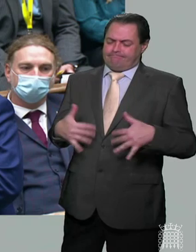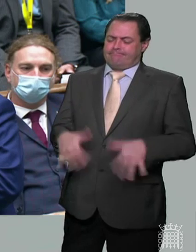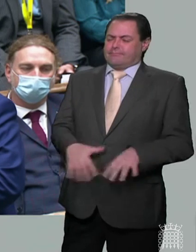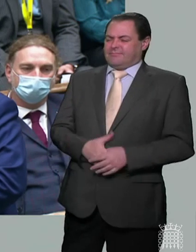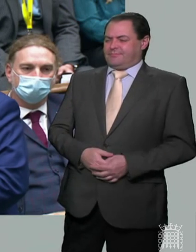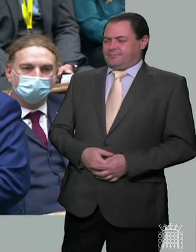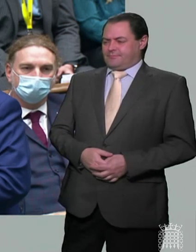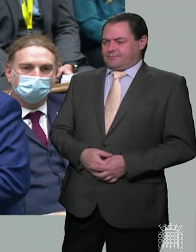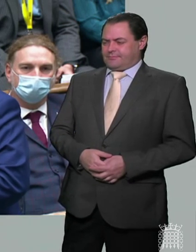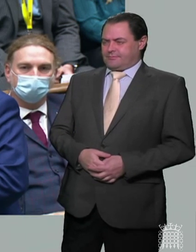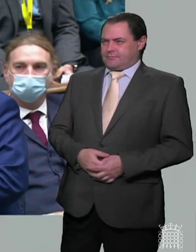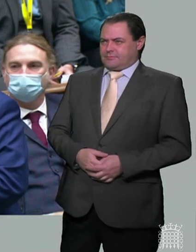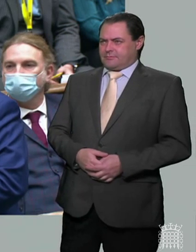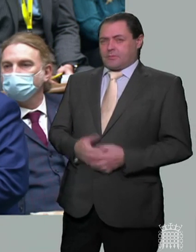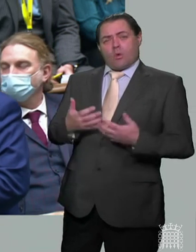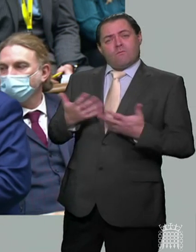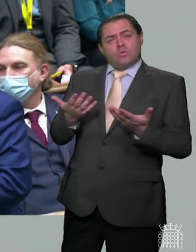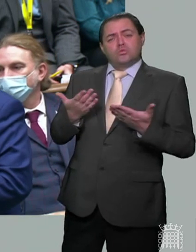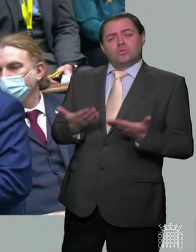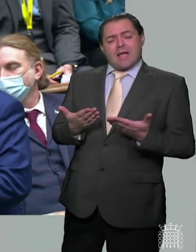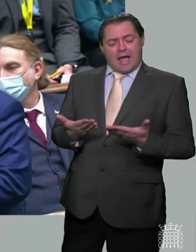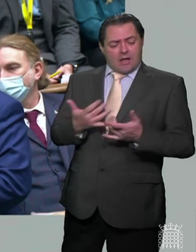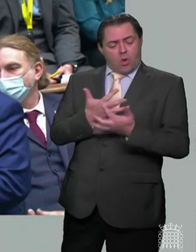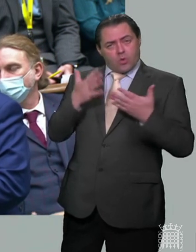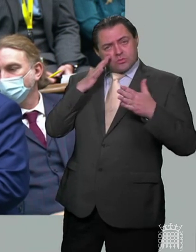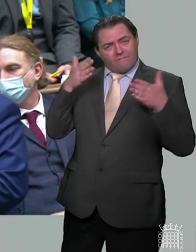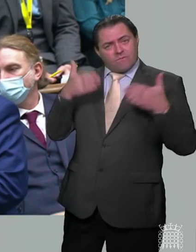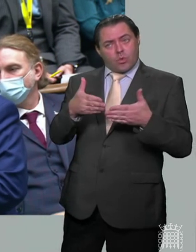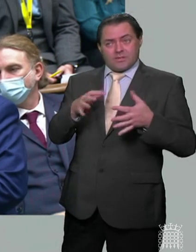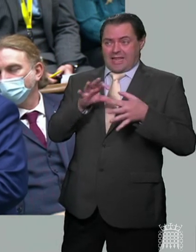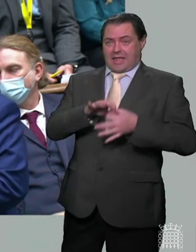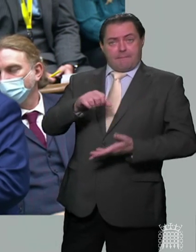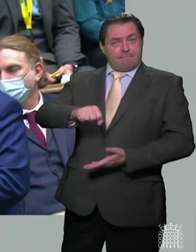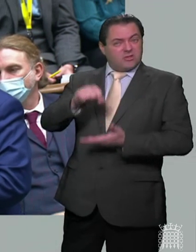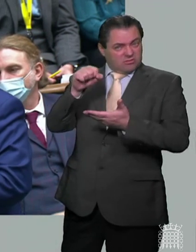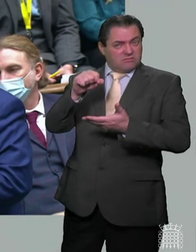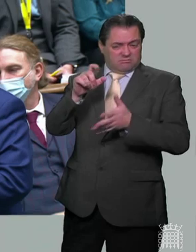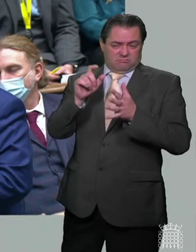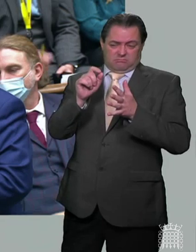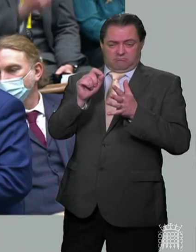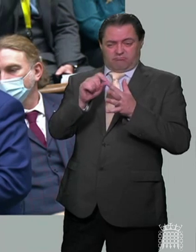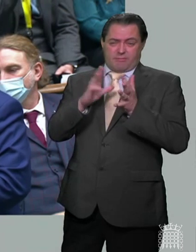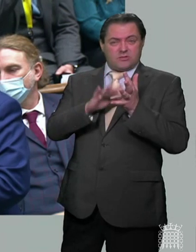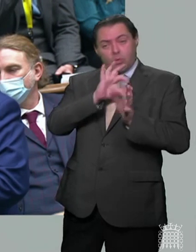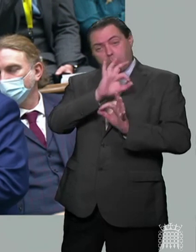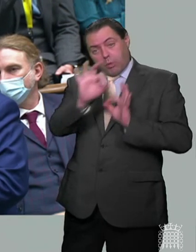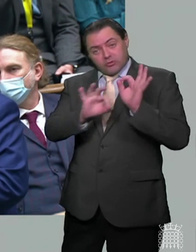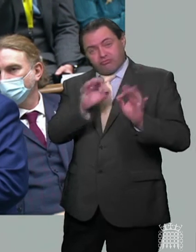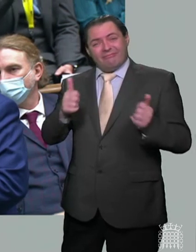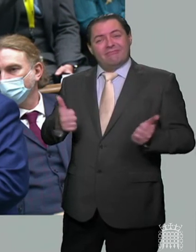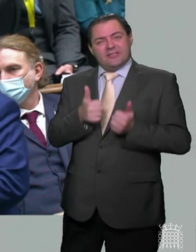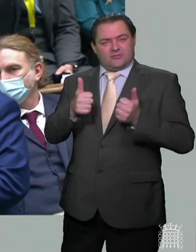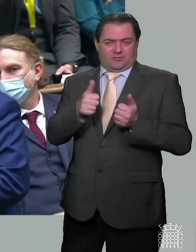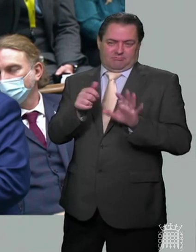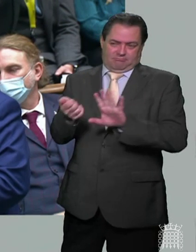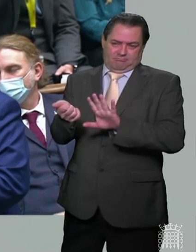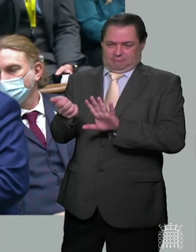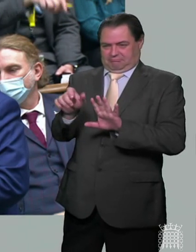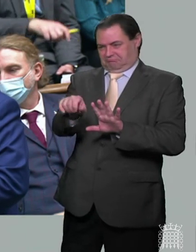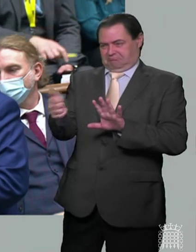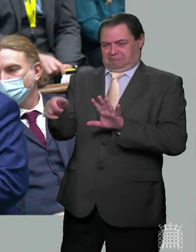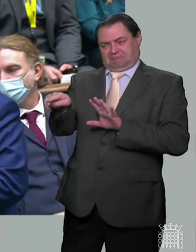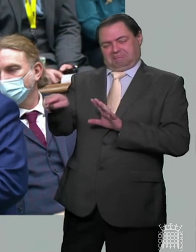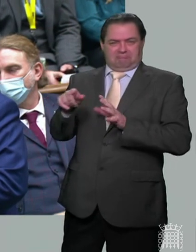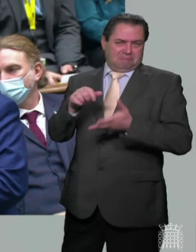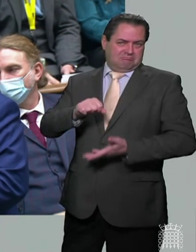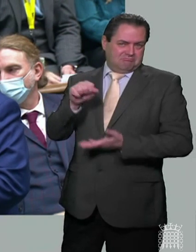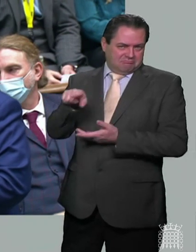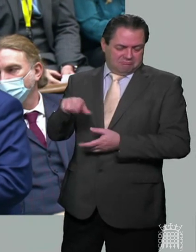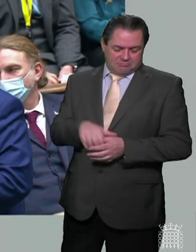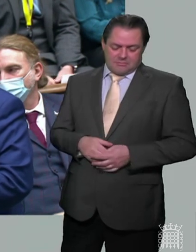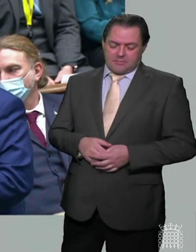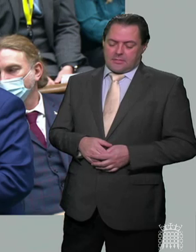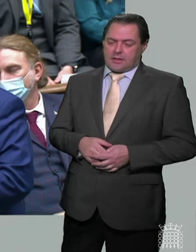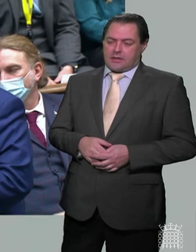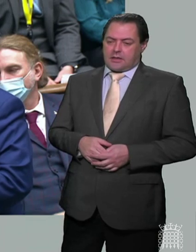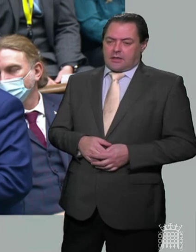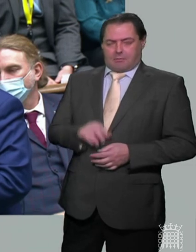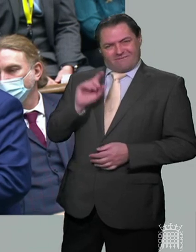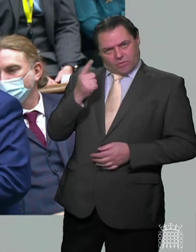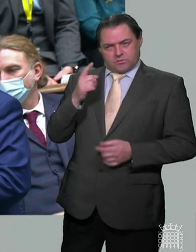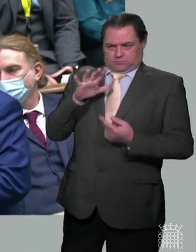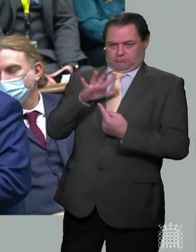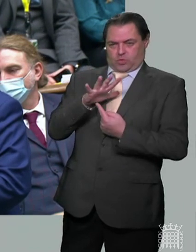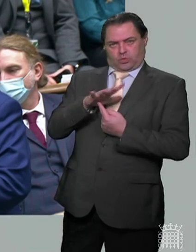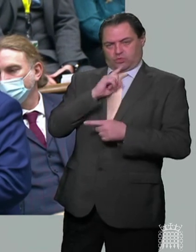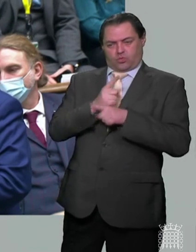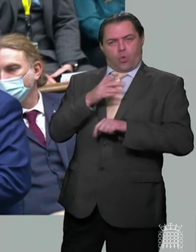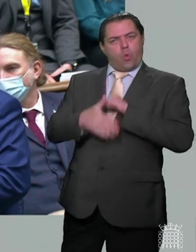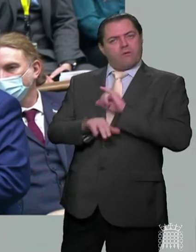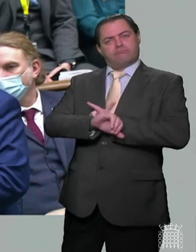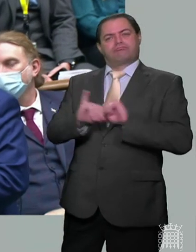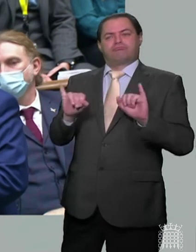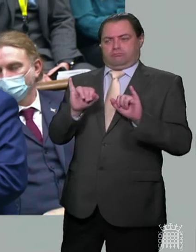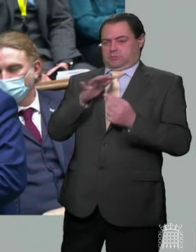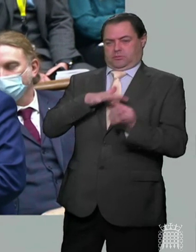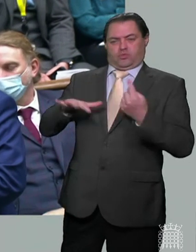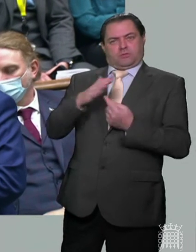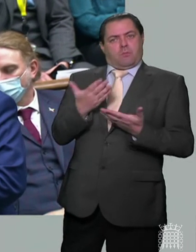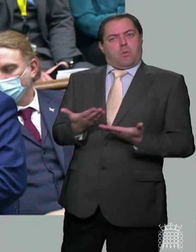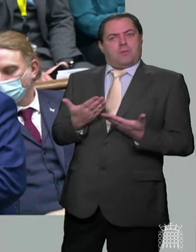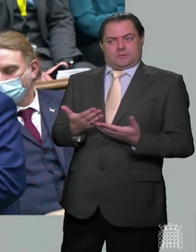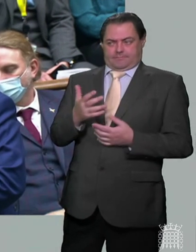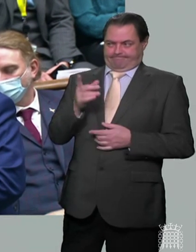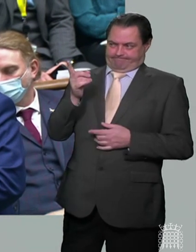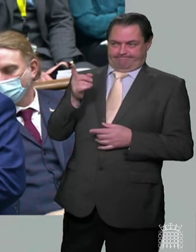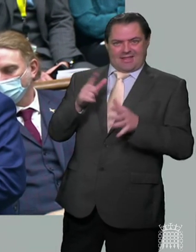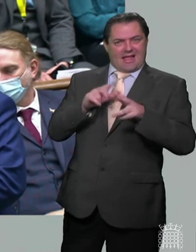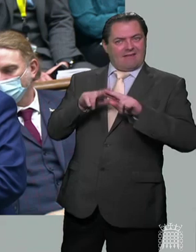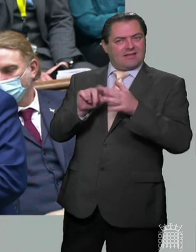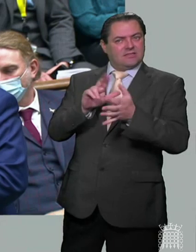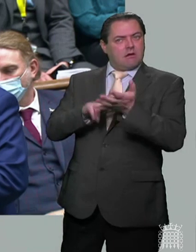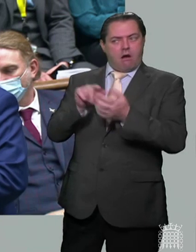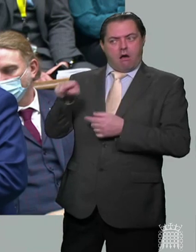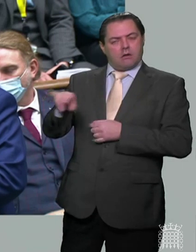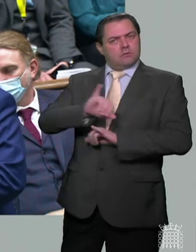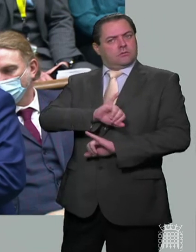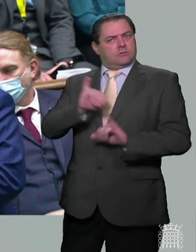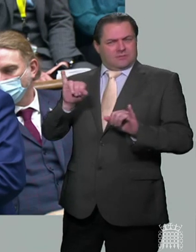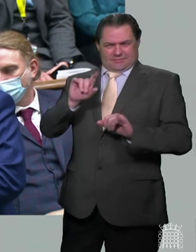Naturally, most of today’s focus and attention will turn to the Chancellor’s Budget after Prime Minister’s questions, but before we turn to domestic matters, I think that it is right and important to raise the dire humanitarian situation that is developing in Afghanistan.